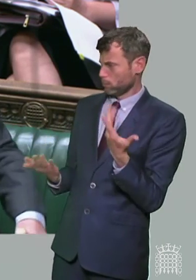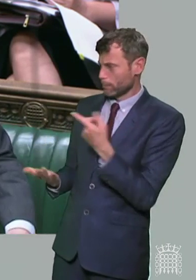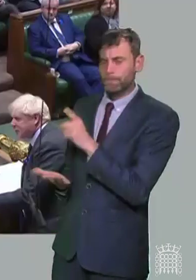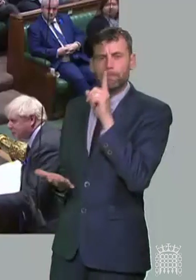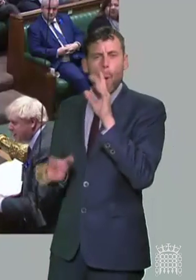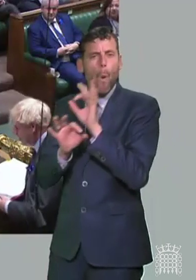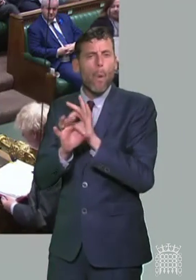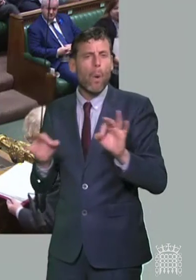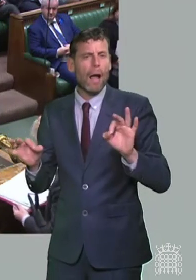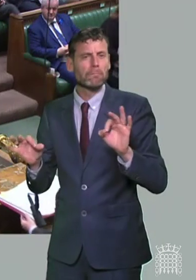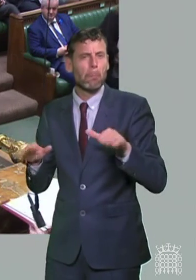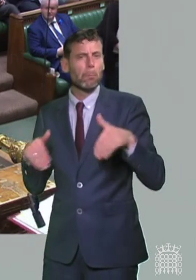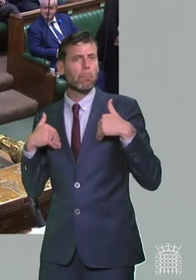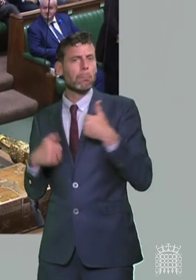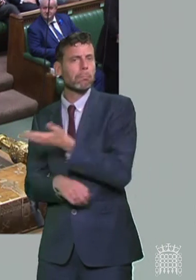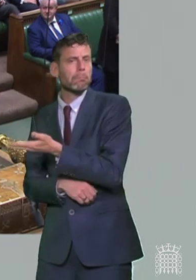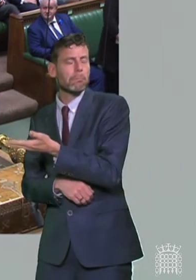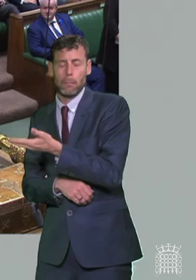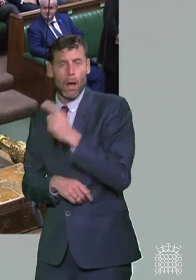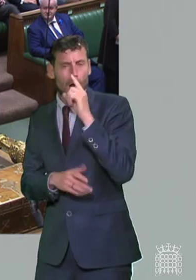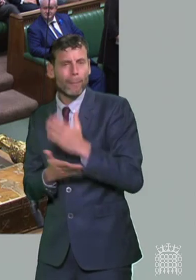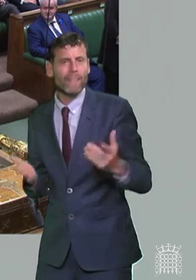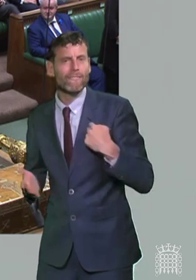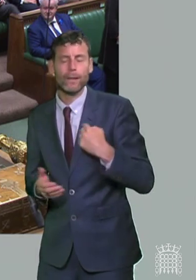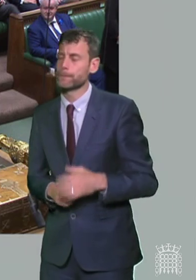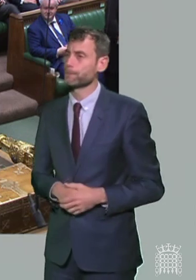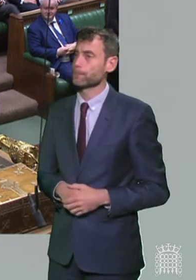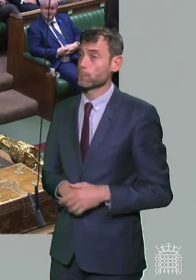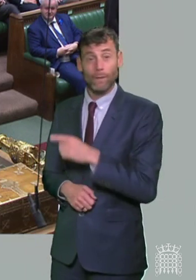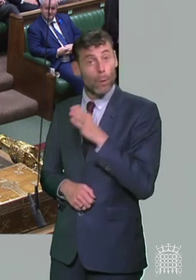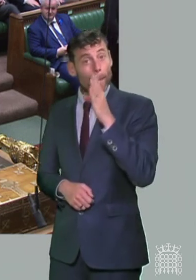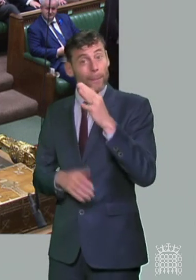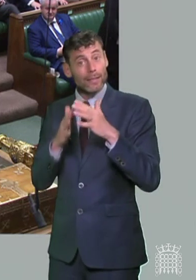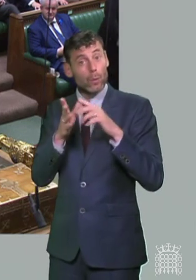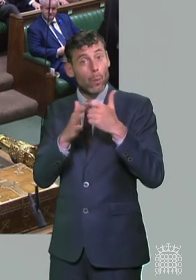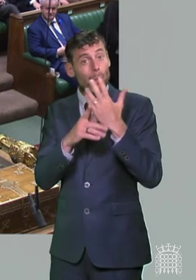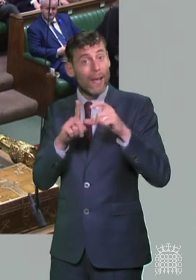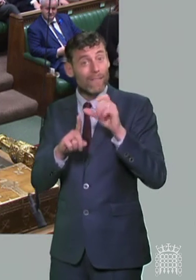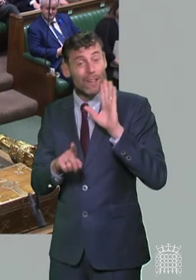The Prime Minister has obviously not been to Wakefield recently.